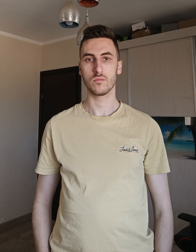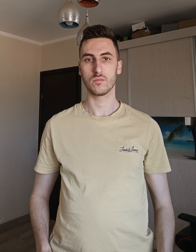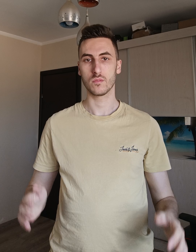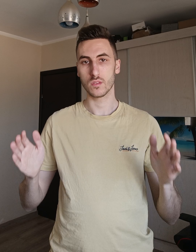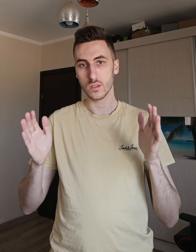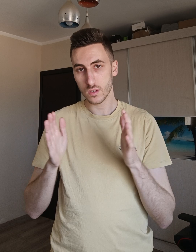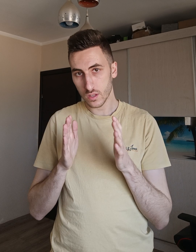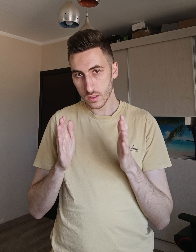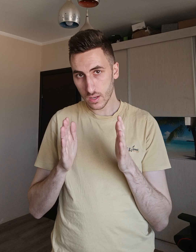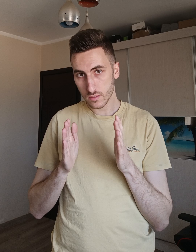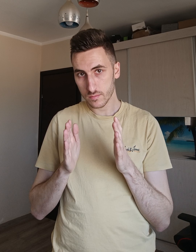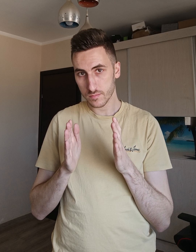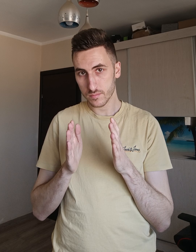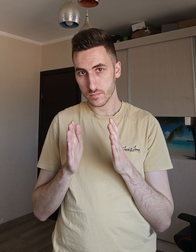קטן